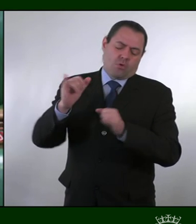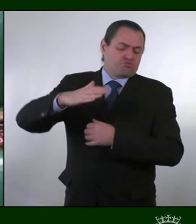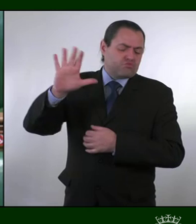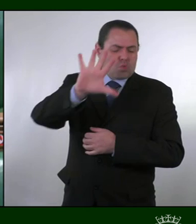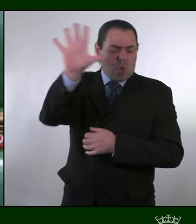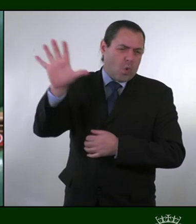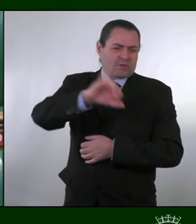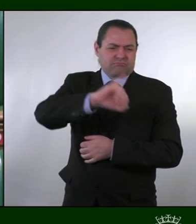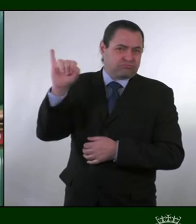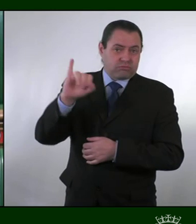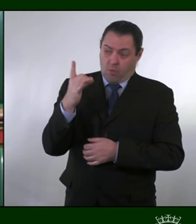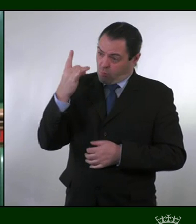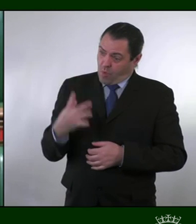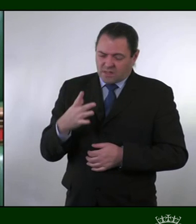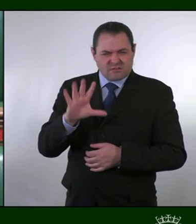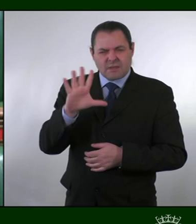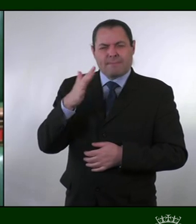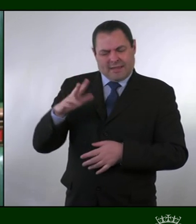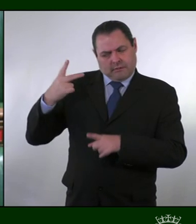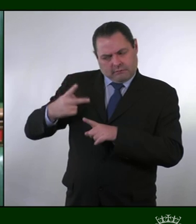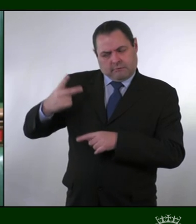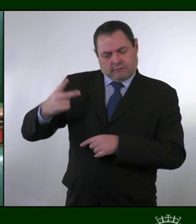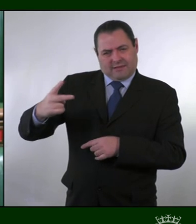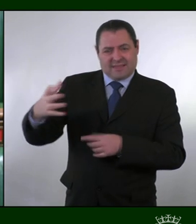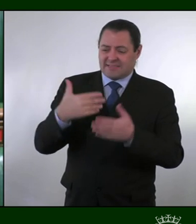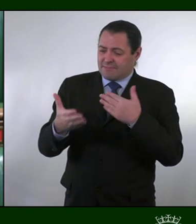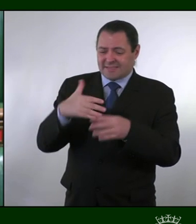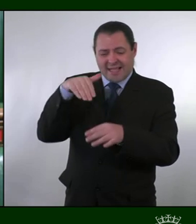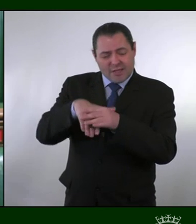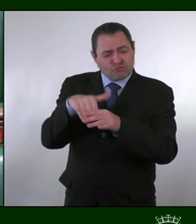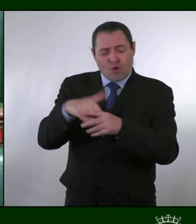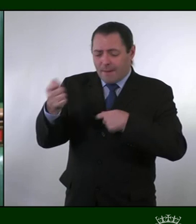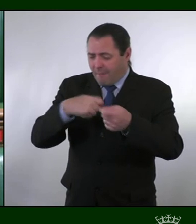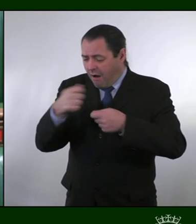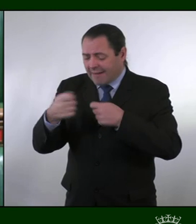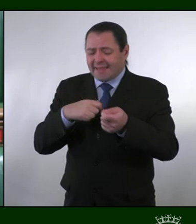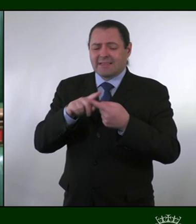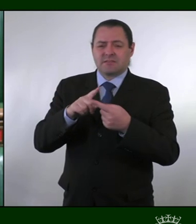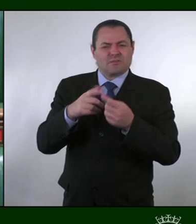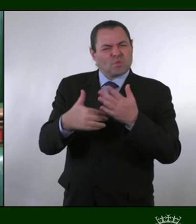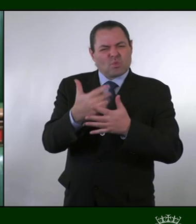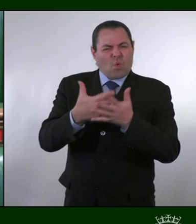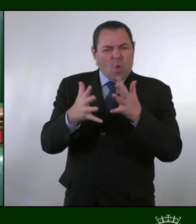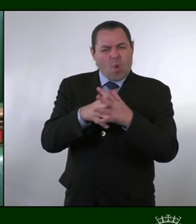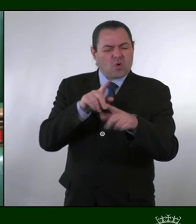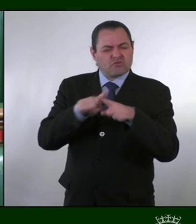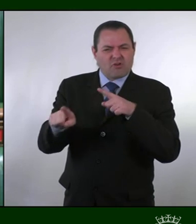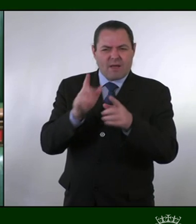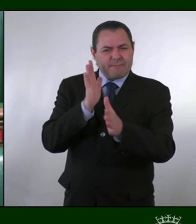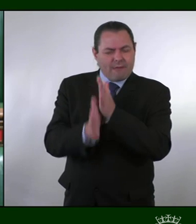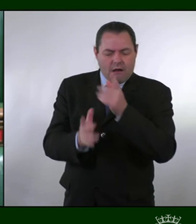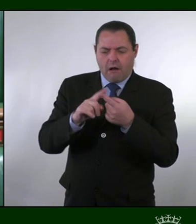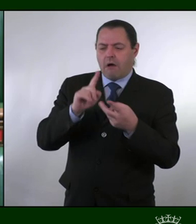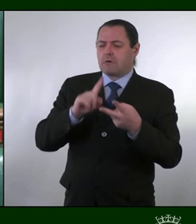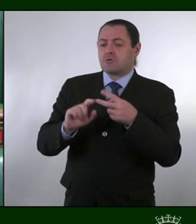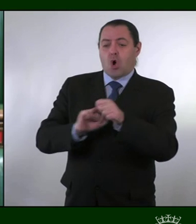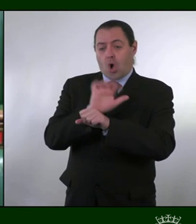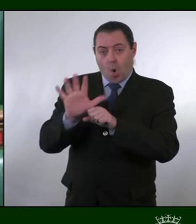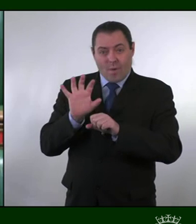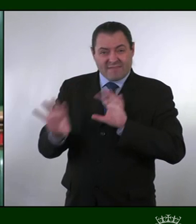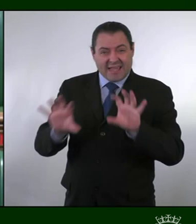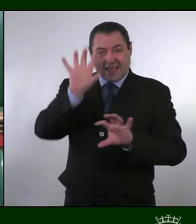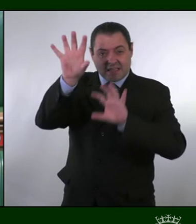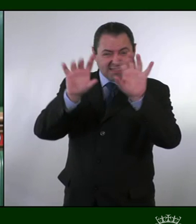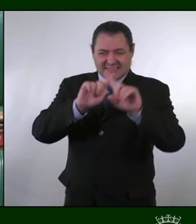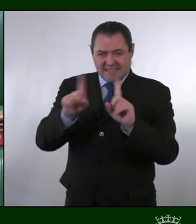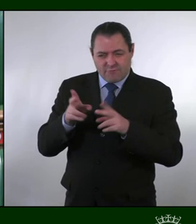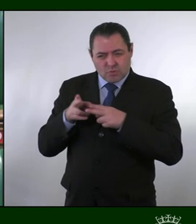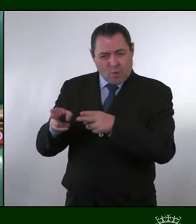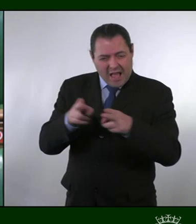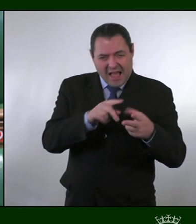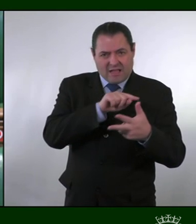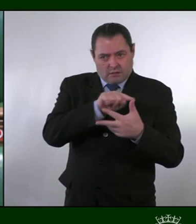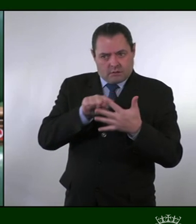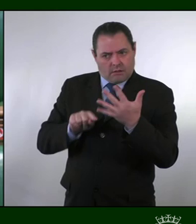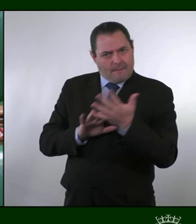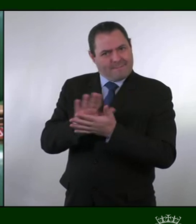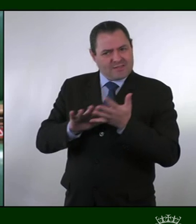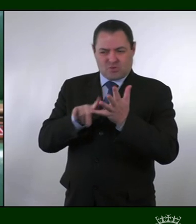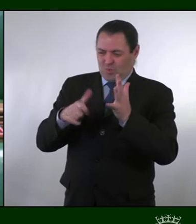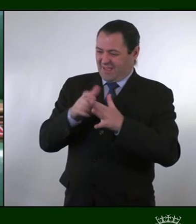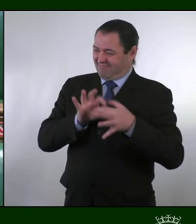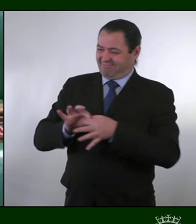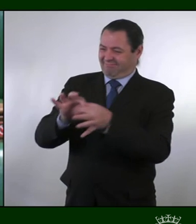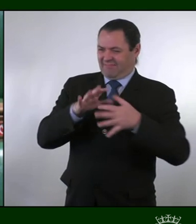This is not an isolated incident. Whether it is the internal market Bill or the way the Prime Minister has sidelined the devolved Parliaments over the covid response, he is seriously undermining the fabric of the United Kingdom.